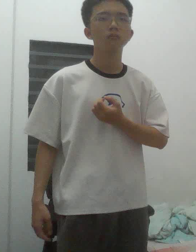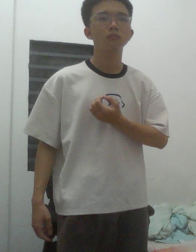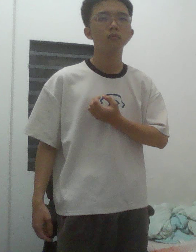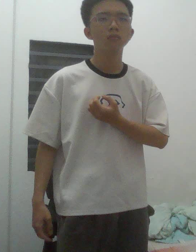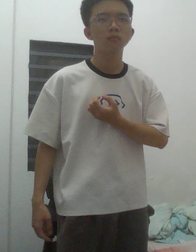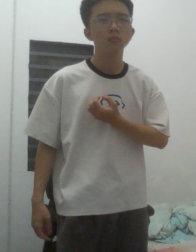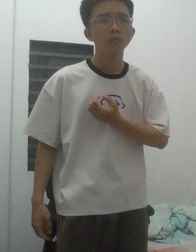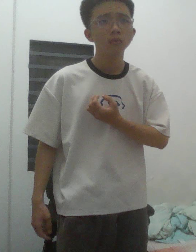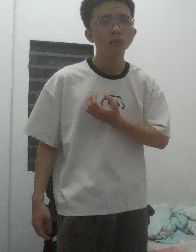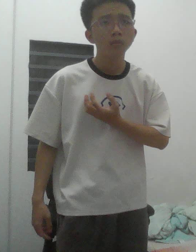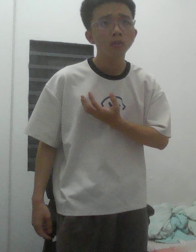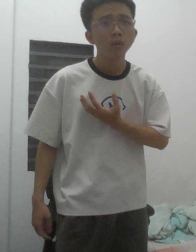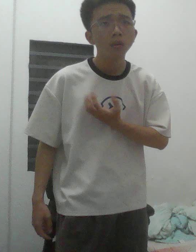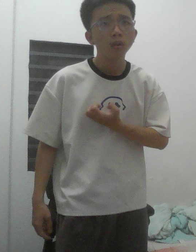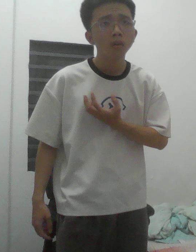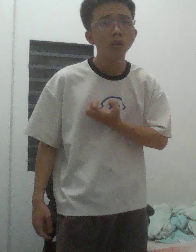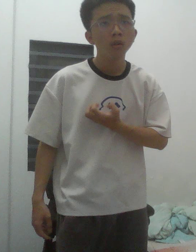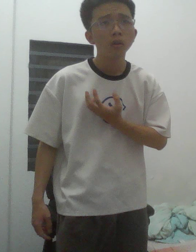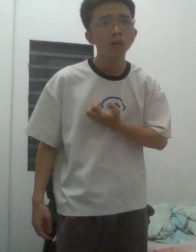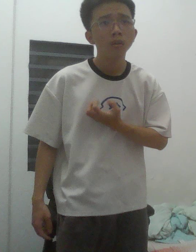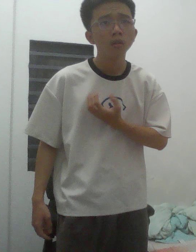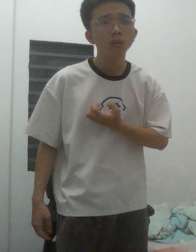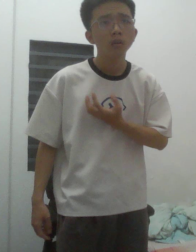lo so